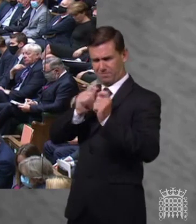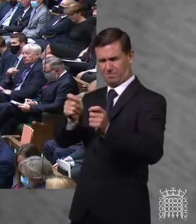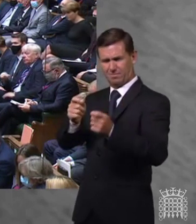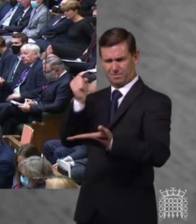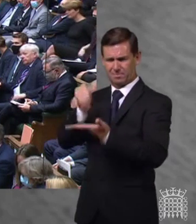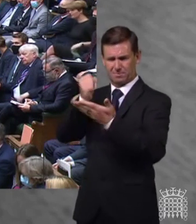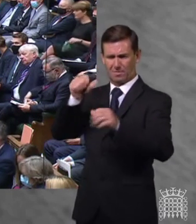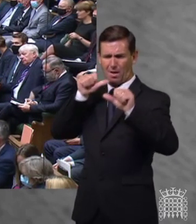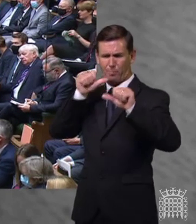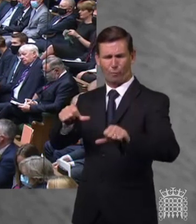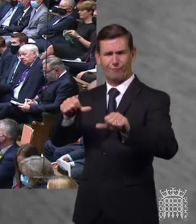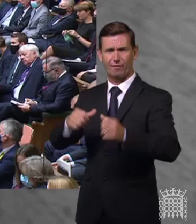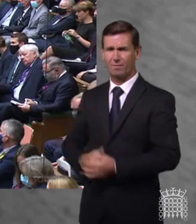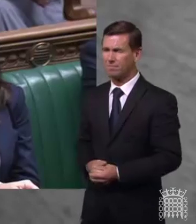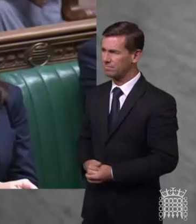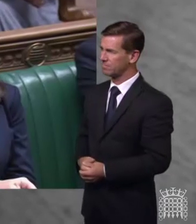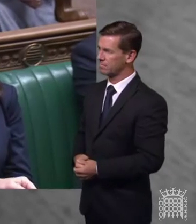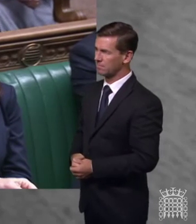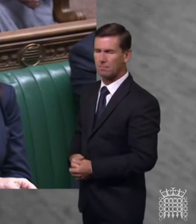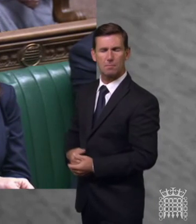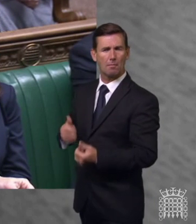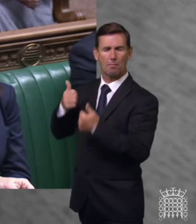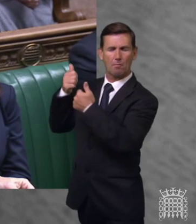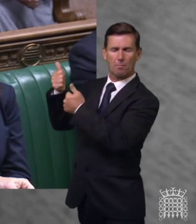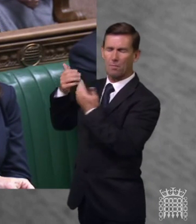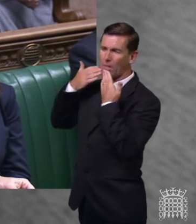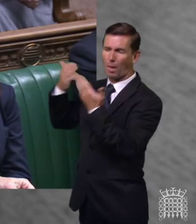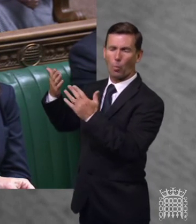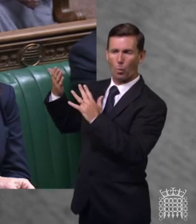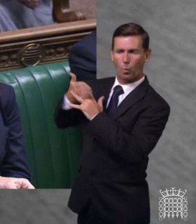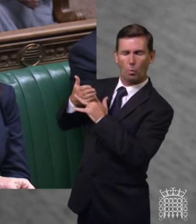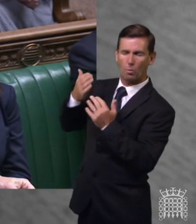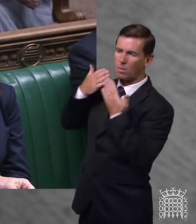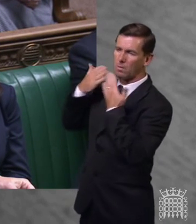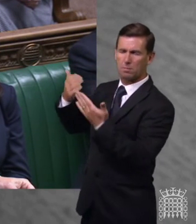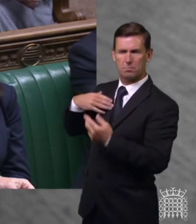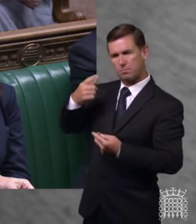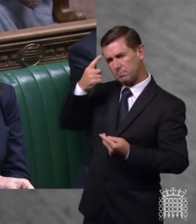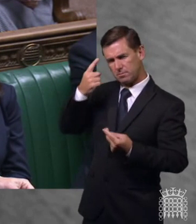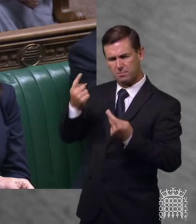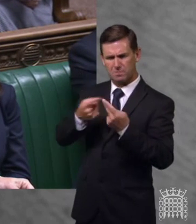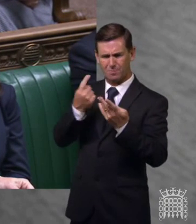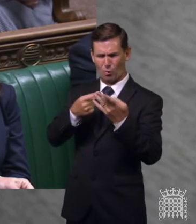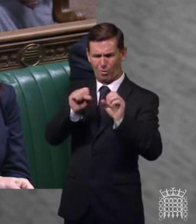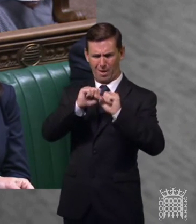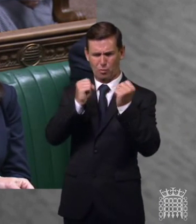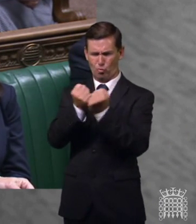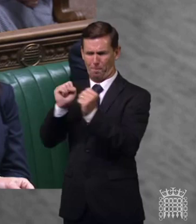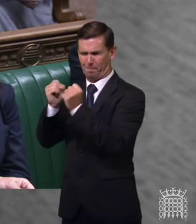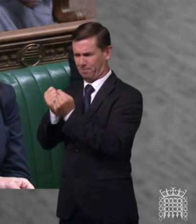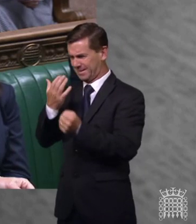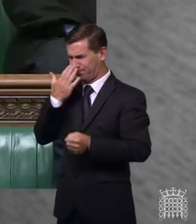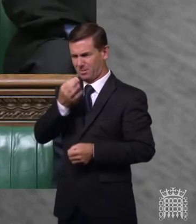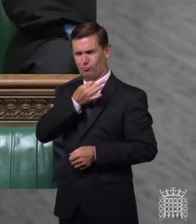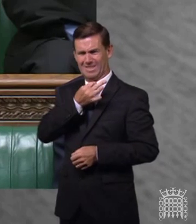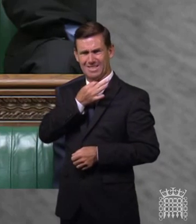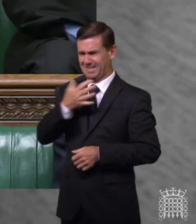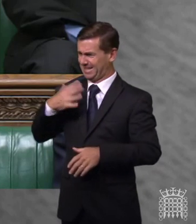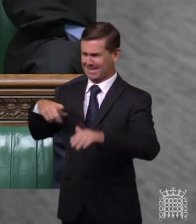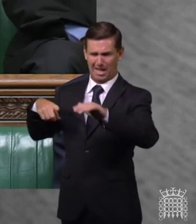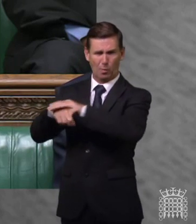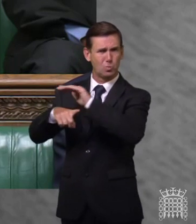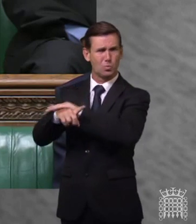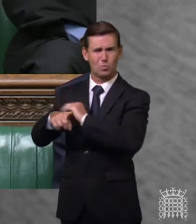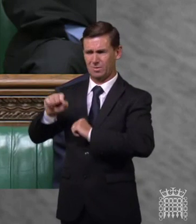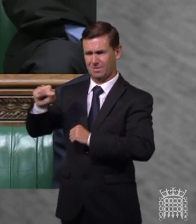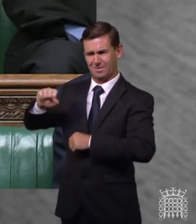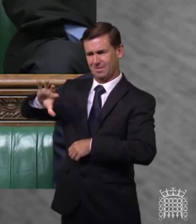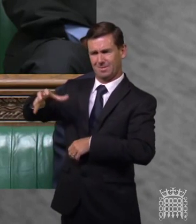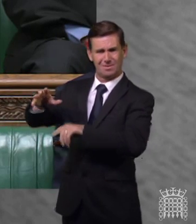I am grateful for that intervention. Members on both sides of the House have given examples of individuals and groups who are very obviously at risk in Afghanistan and need to come out as quickly as possible.